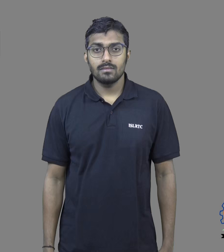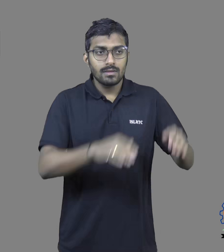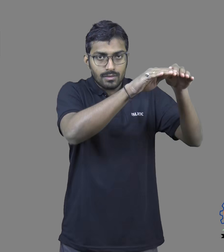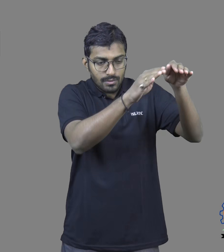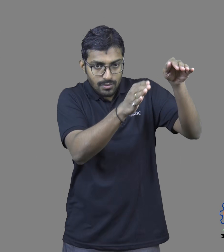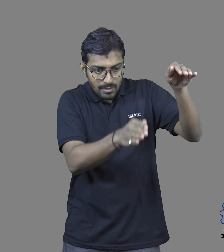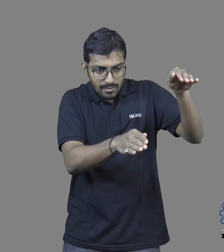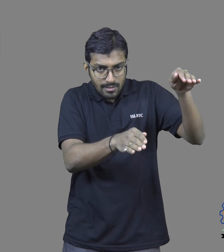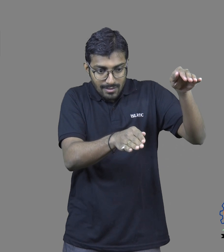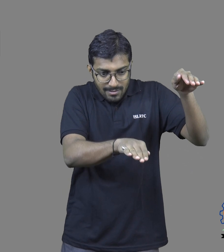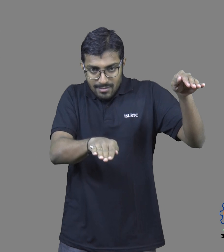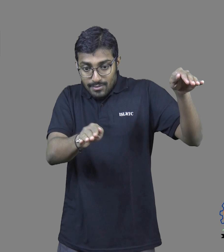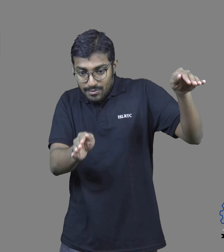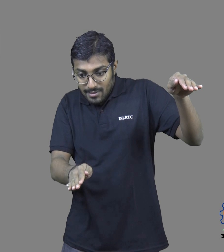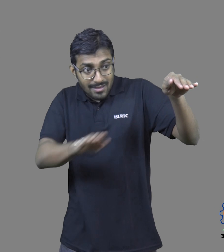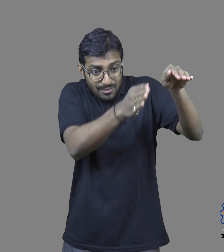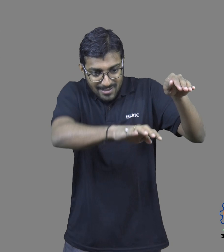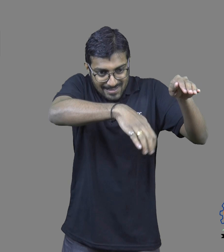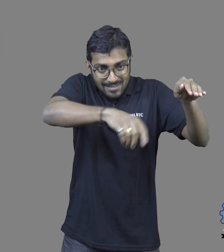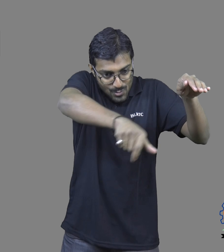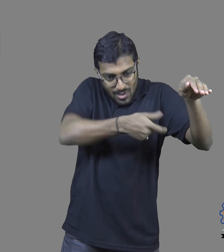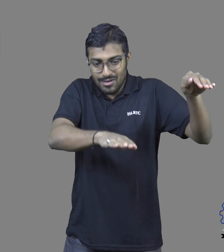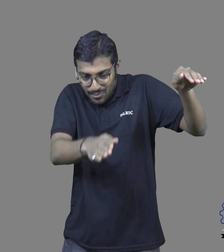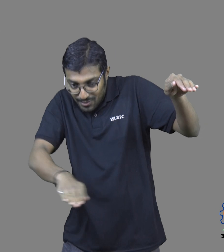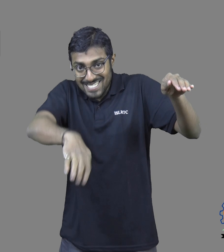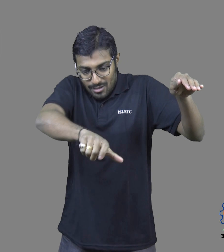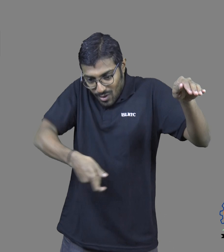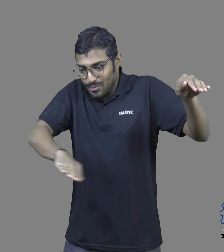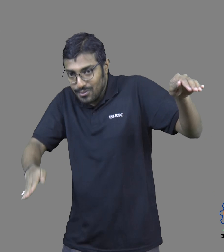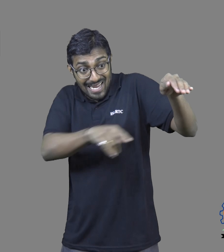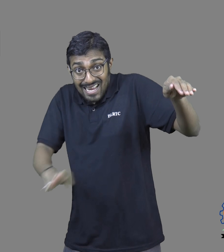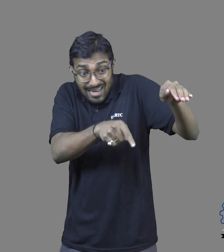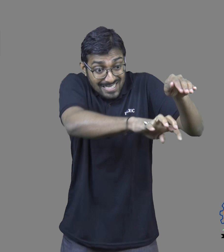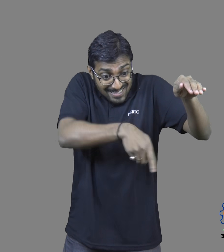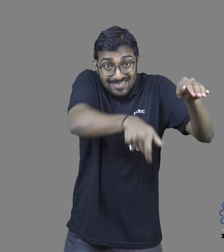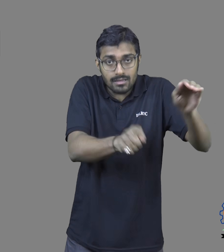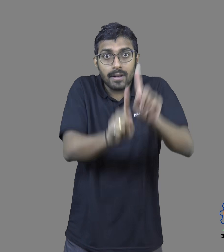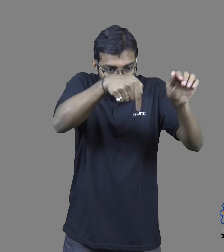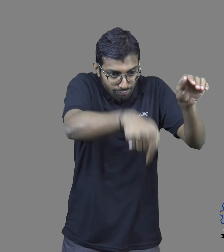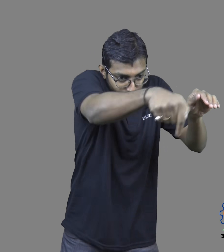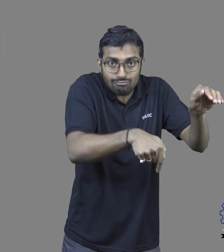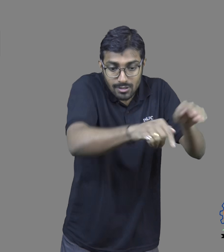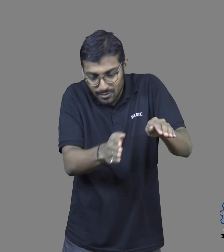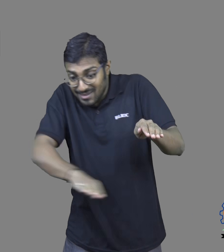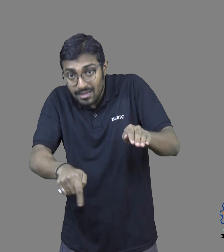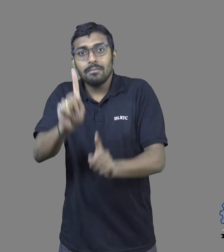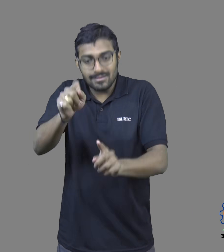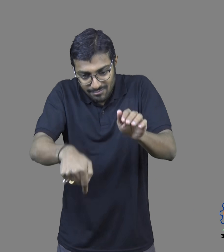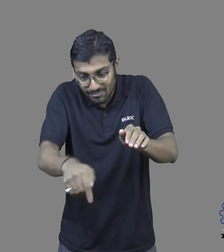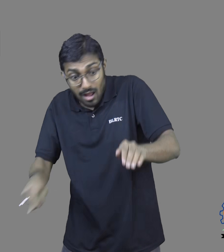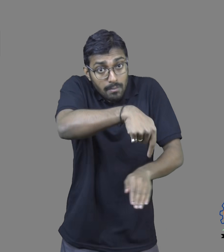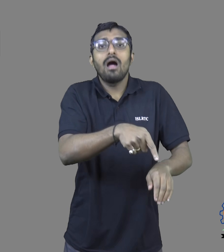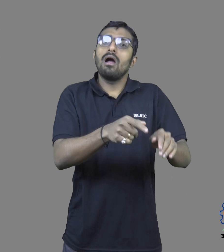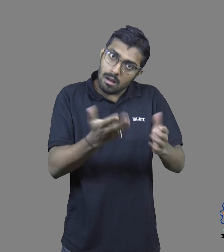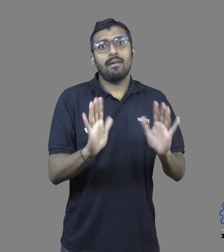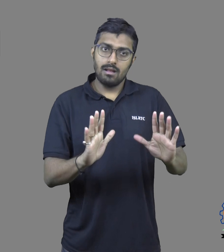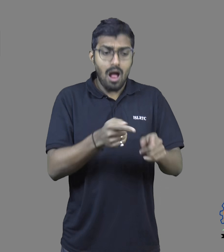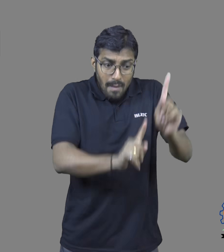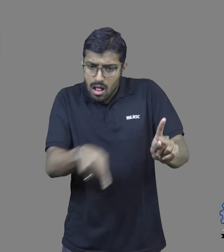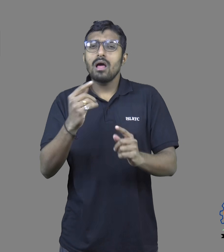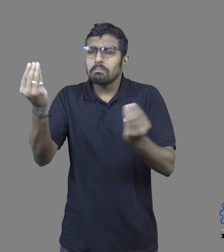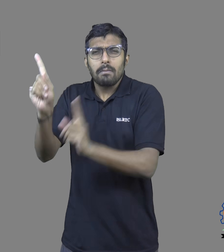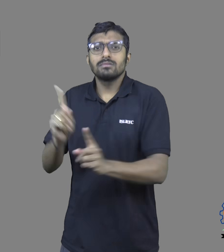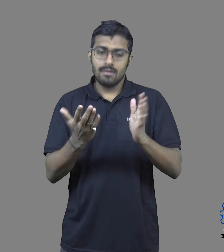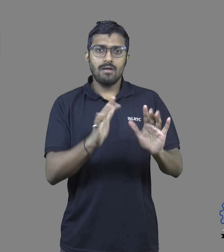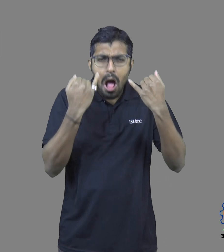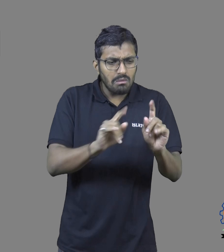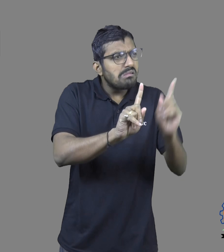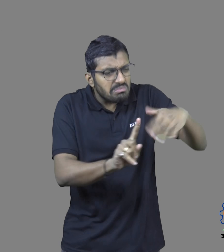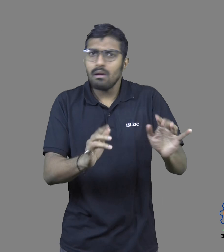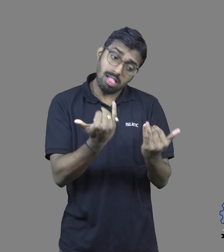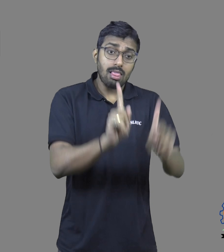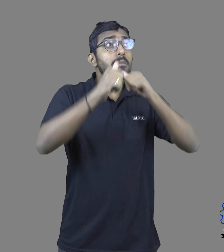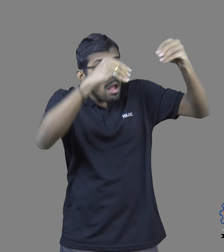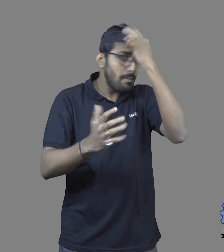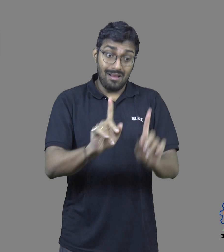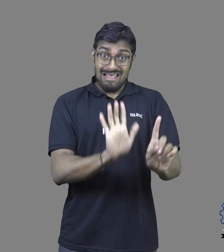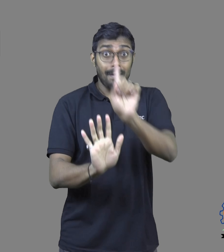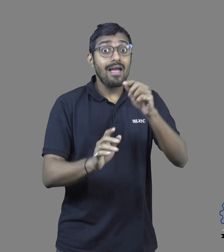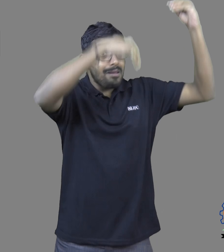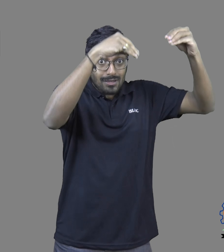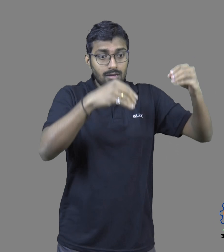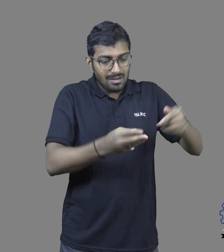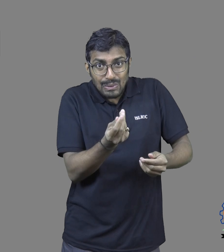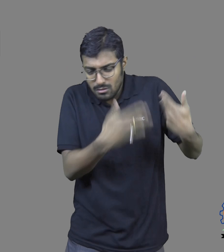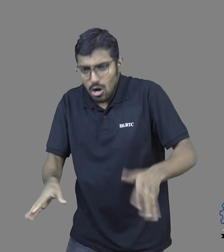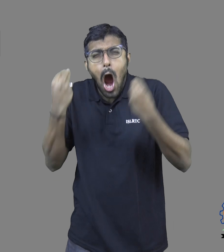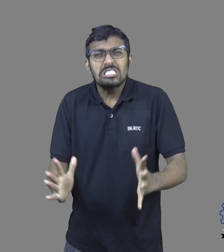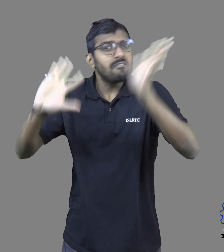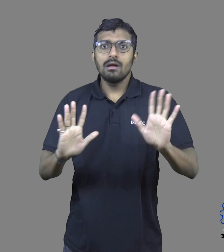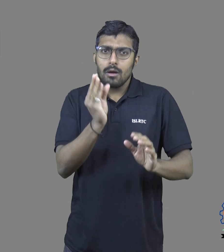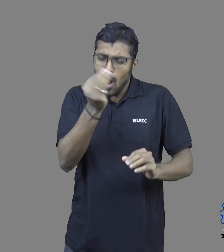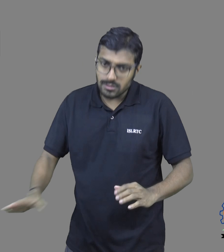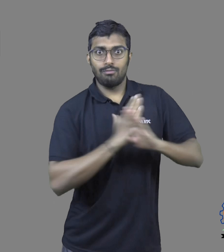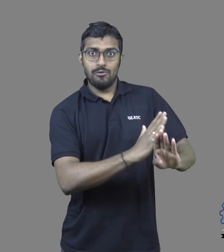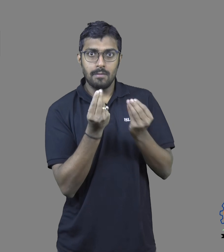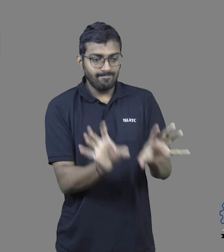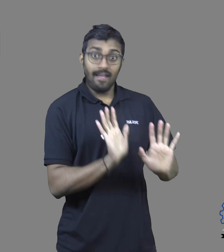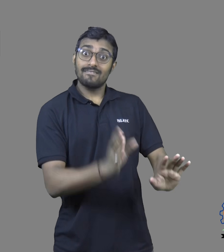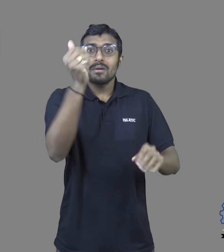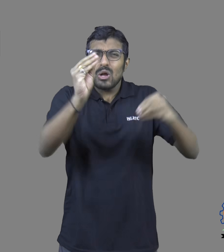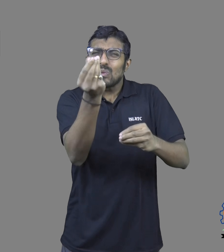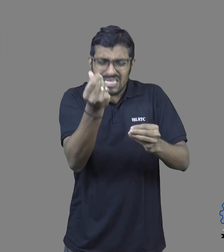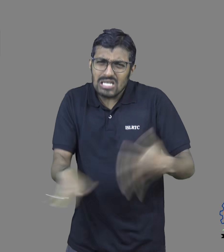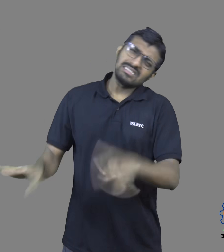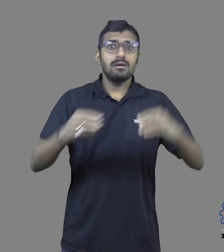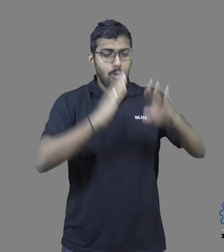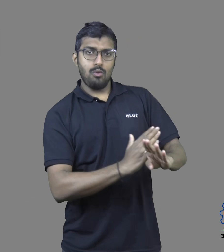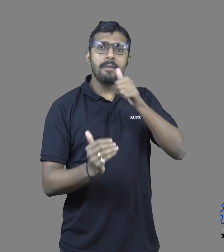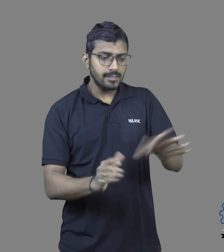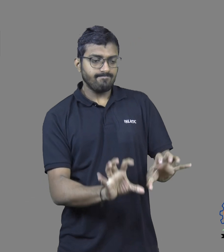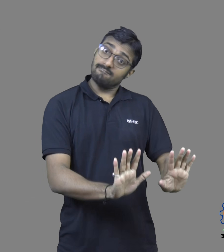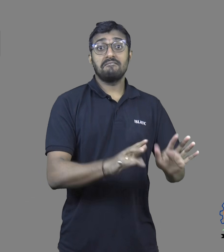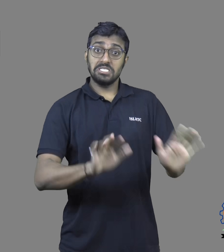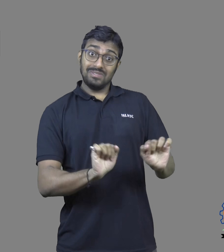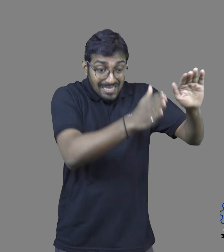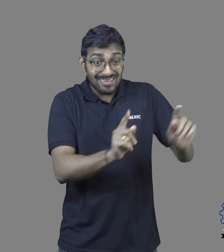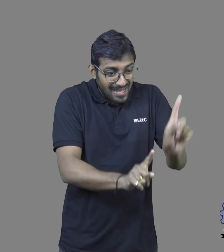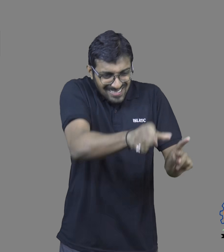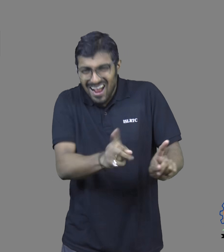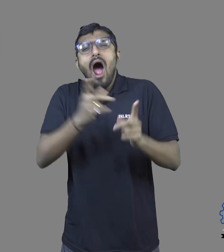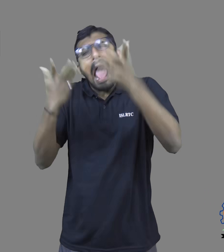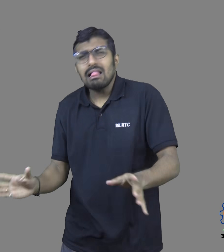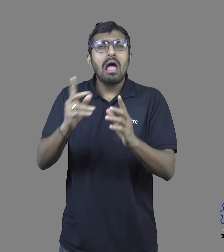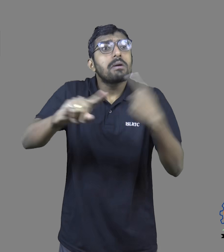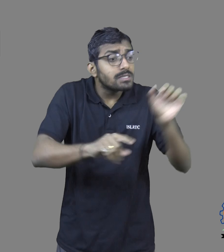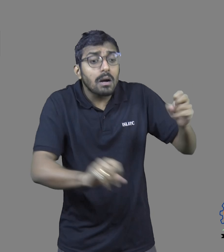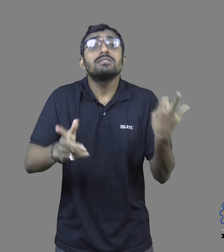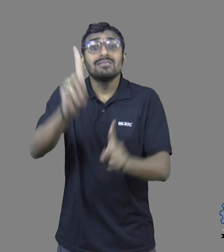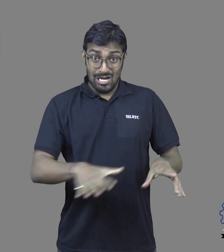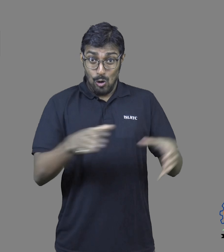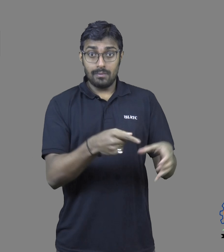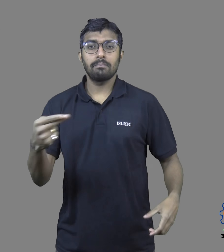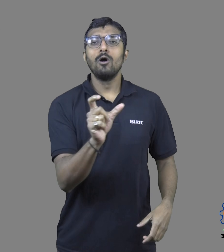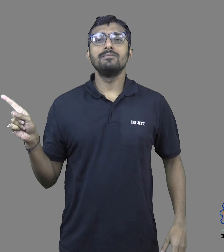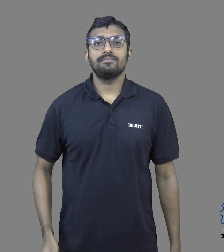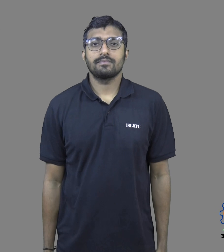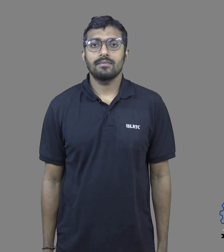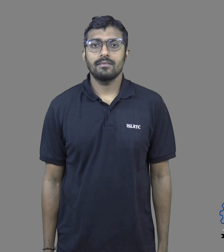Contour Strip Cropping